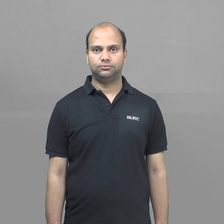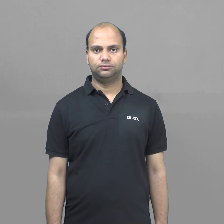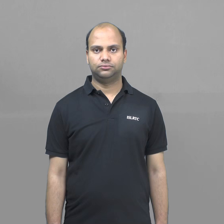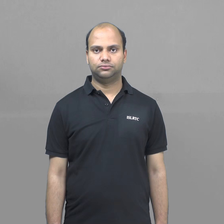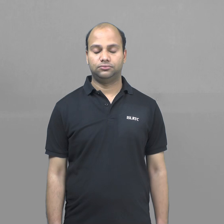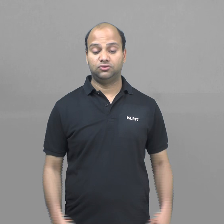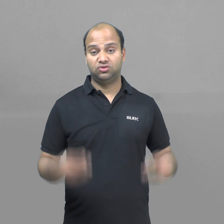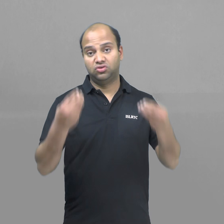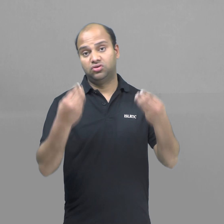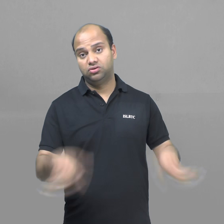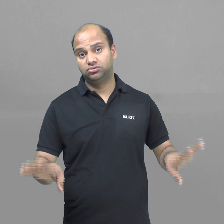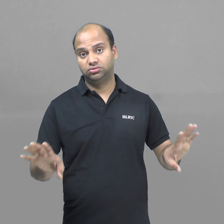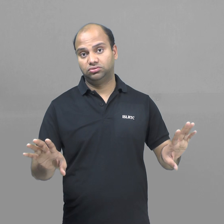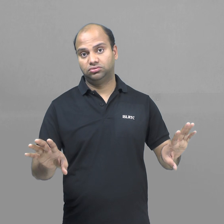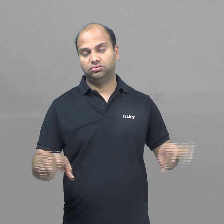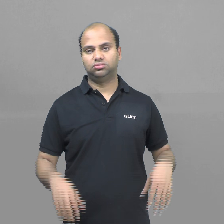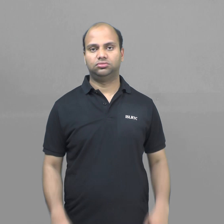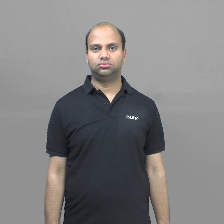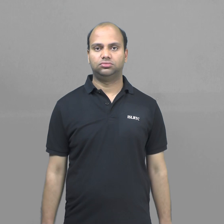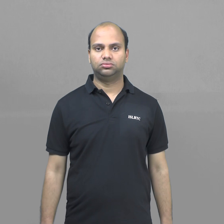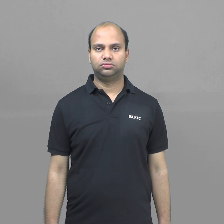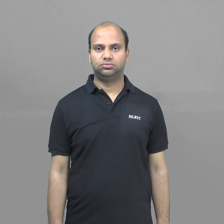Lose